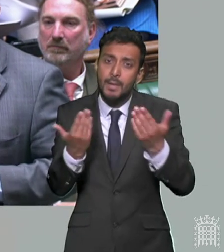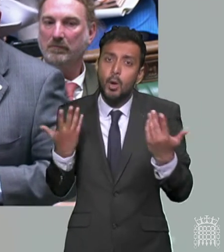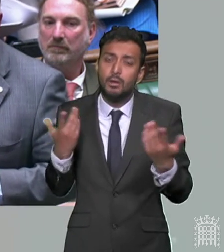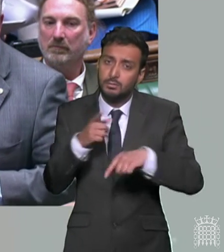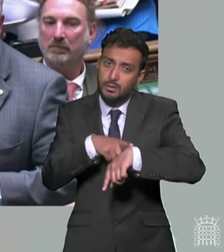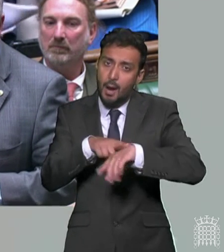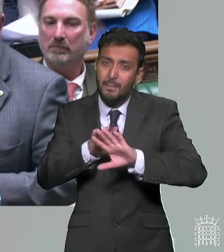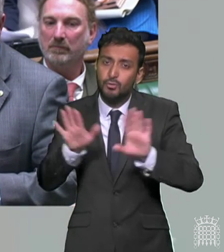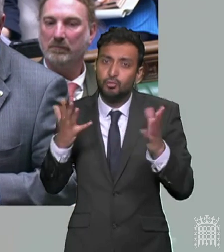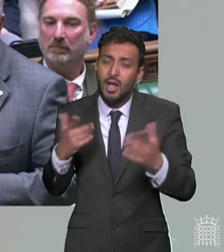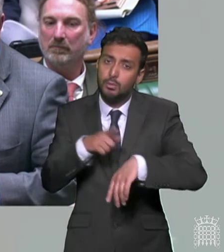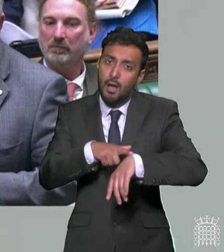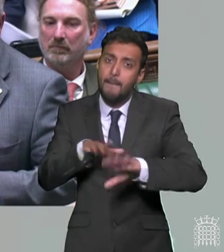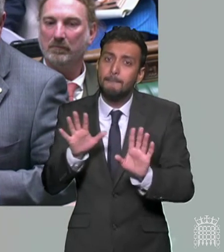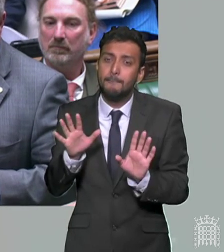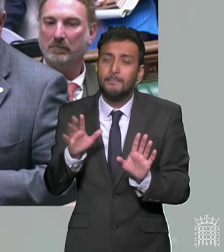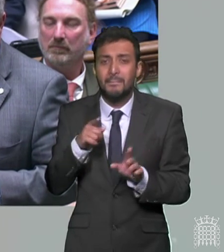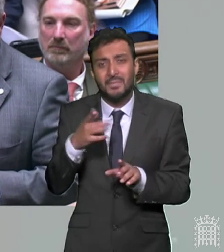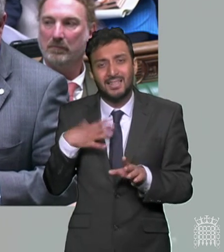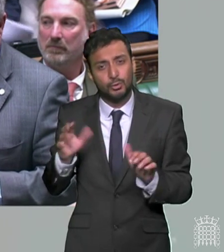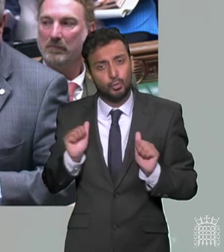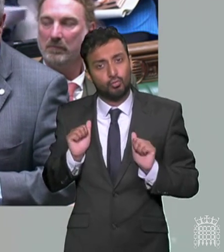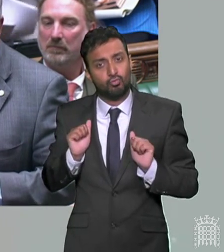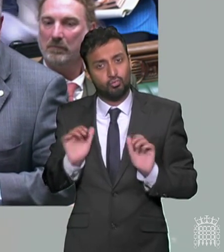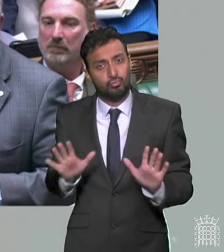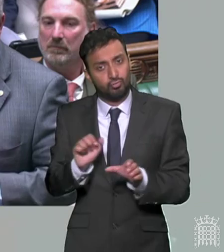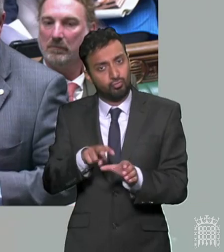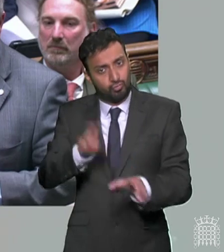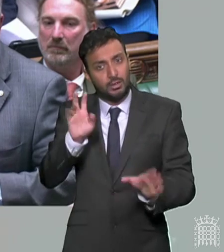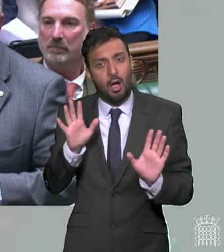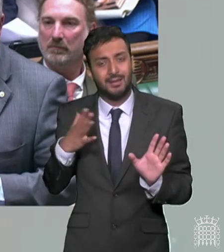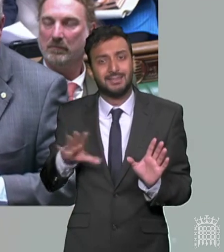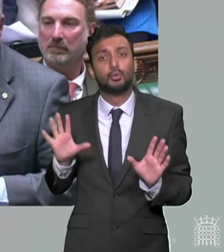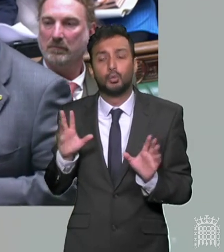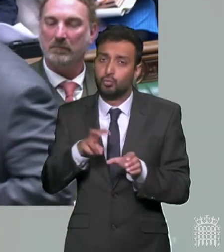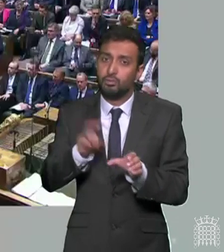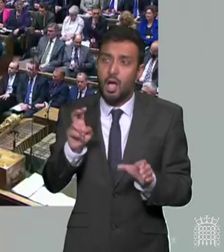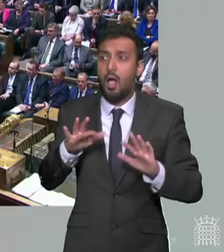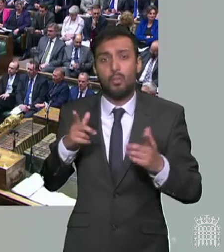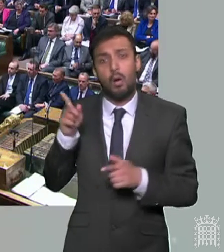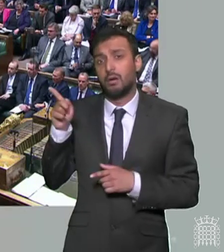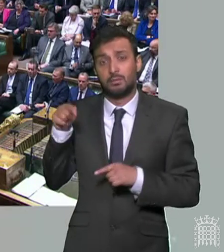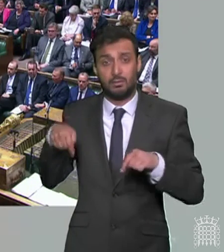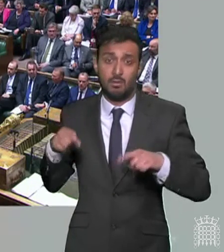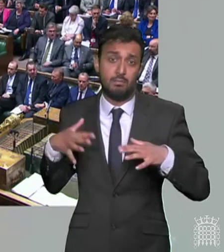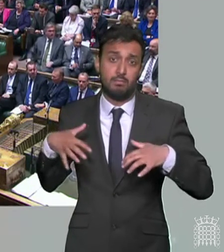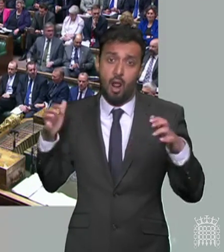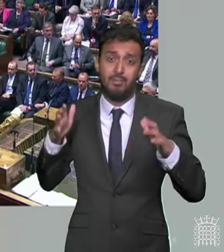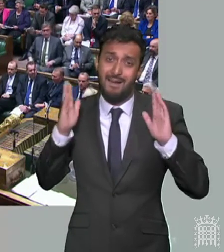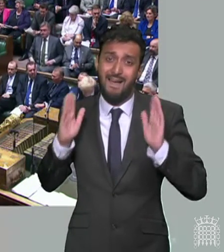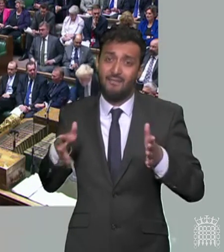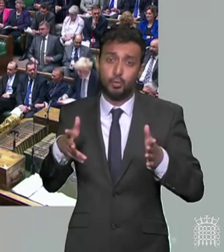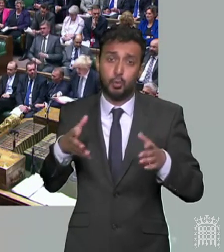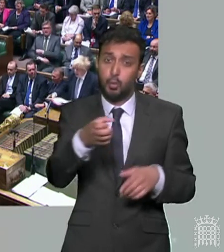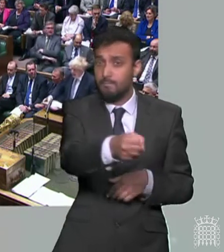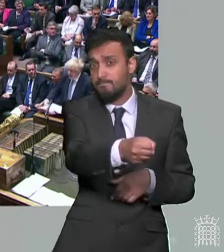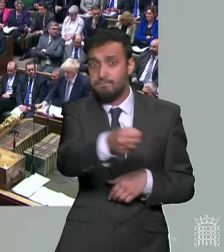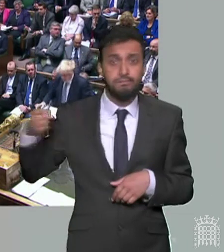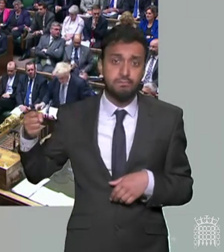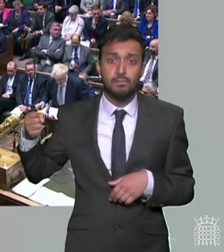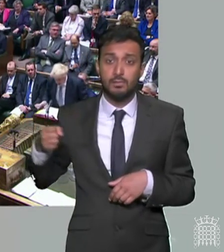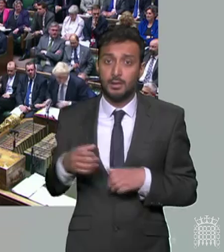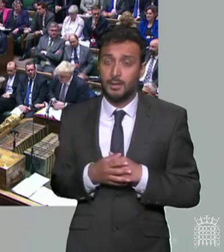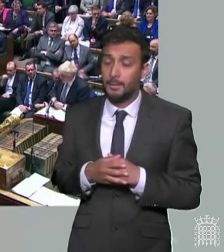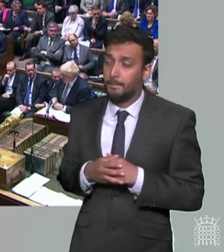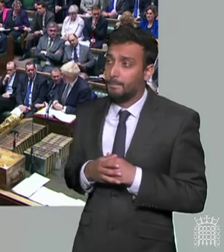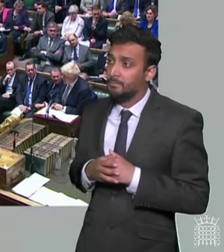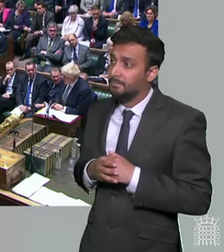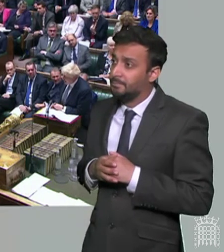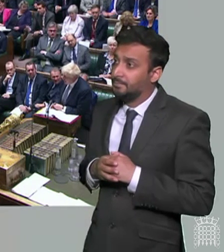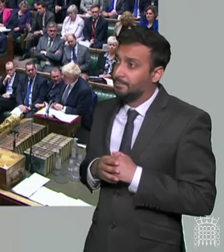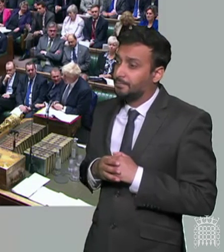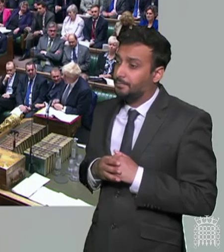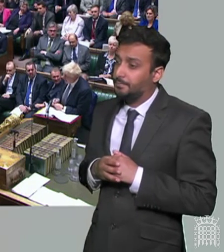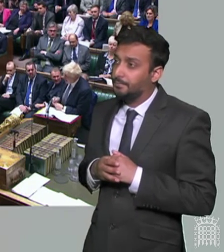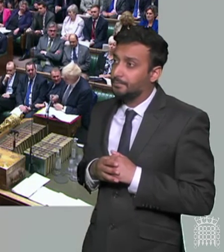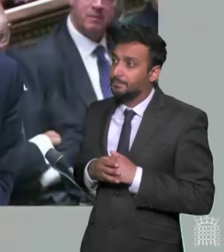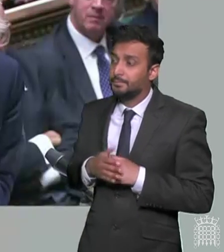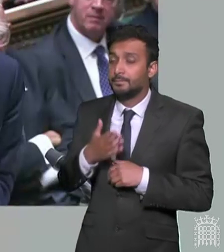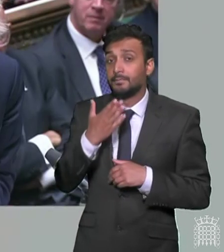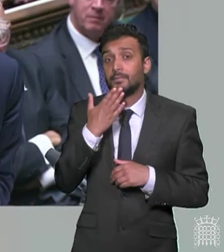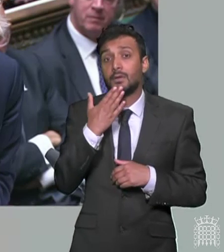I thank the right honourable Gentleman very much, and I direct him to the report.